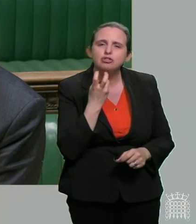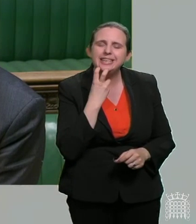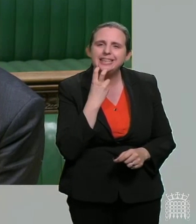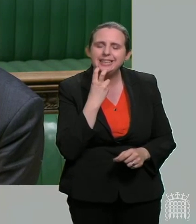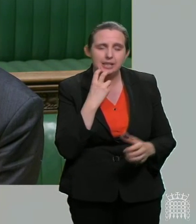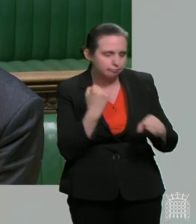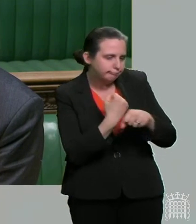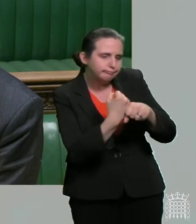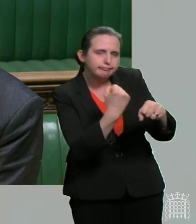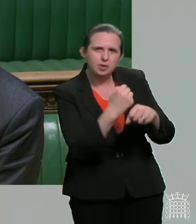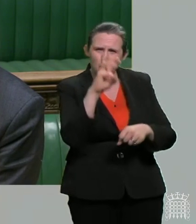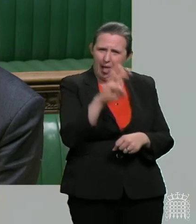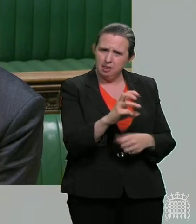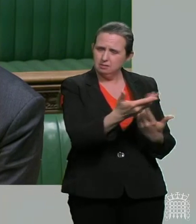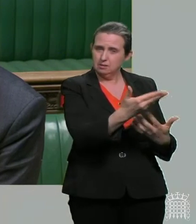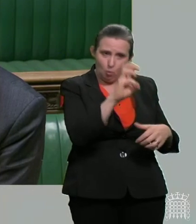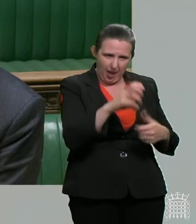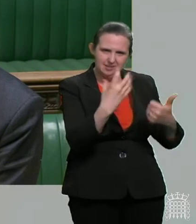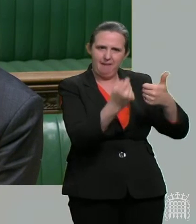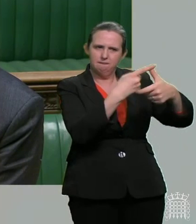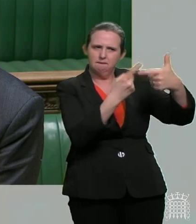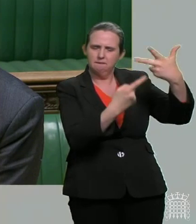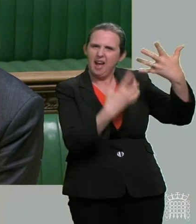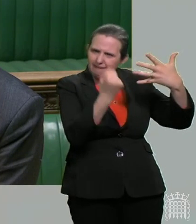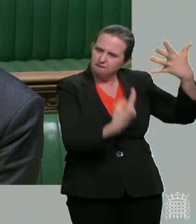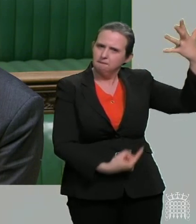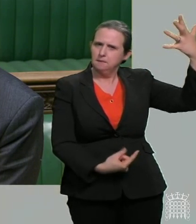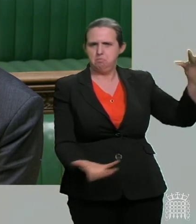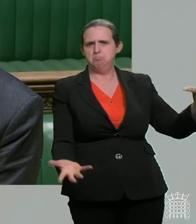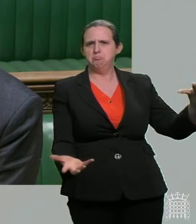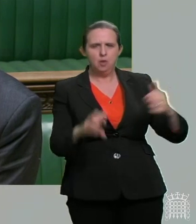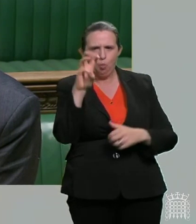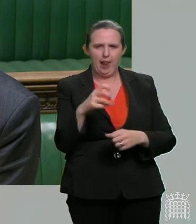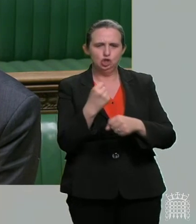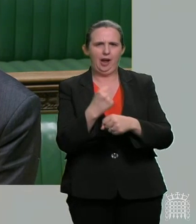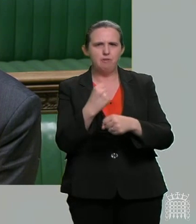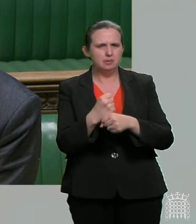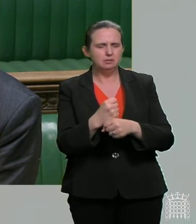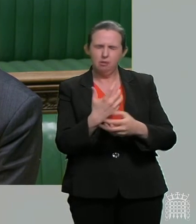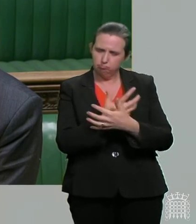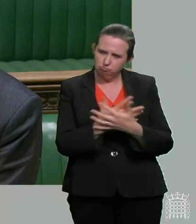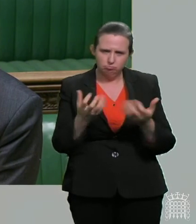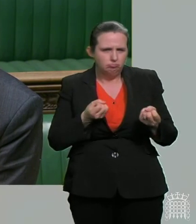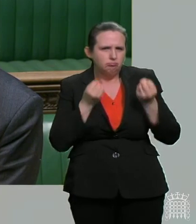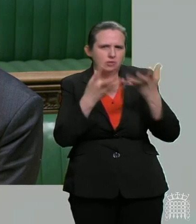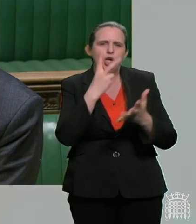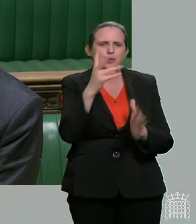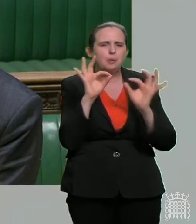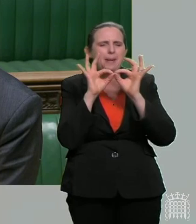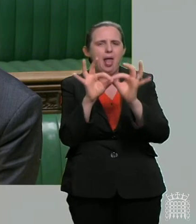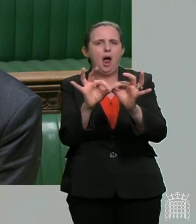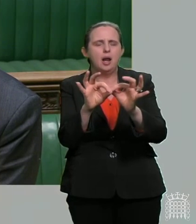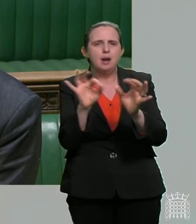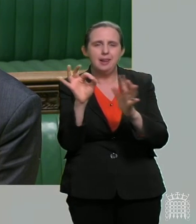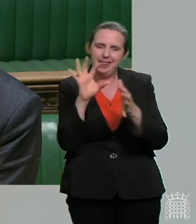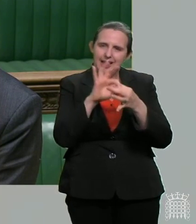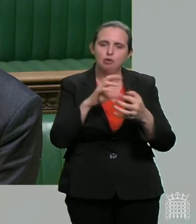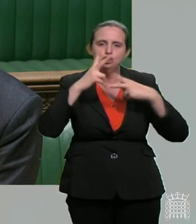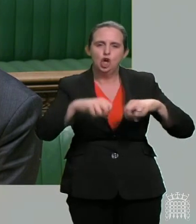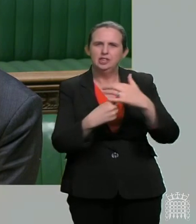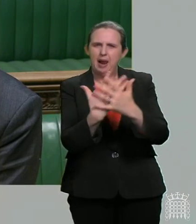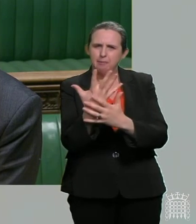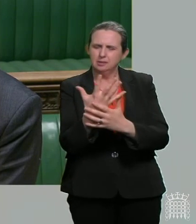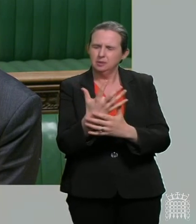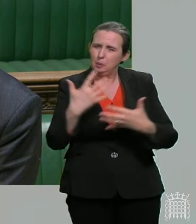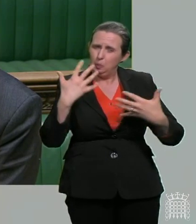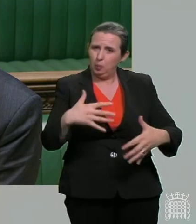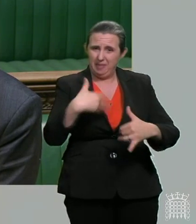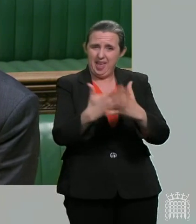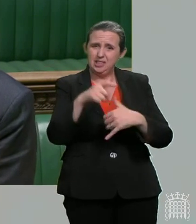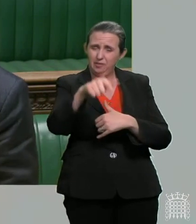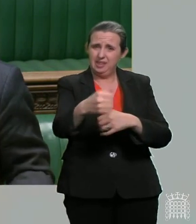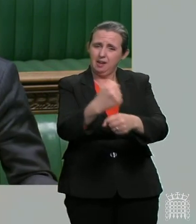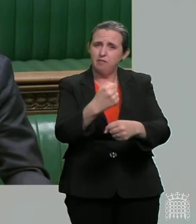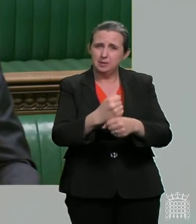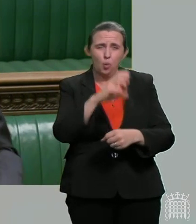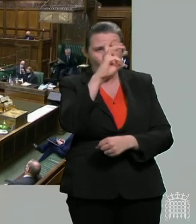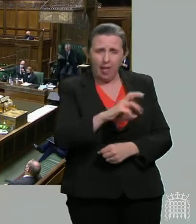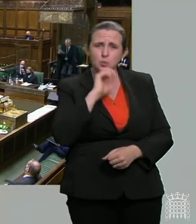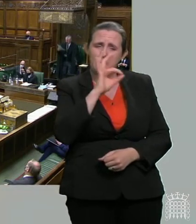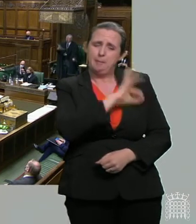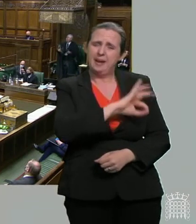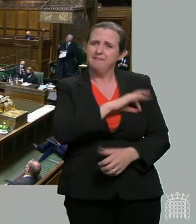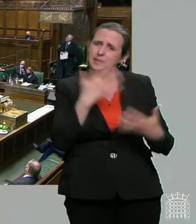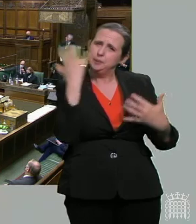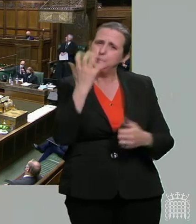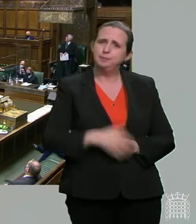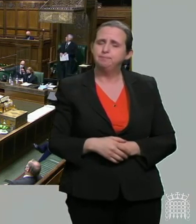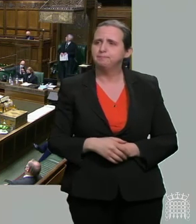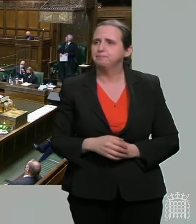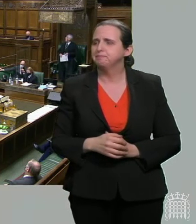Wales is at the cutting edge of technology under this Government’s plans for record spending on R&D—£22 billion by the end of this Parliament—and Wales, along with the whole of the rest of the UK, will benefit massively.